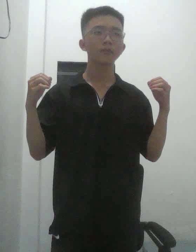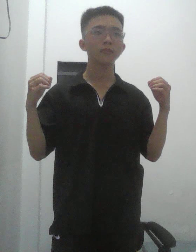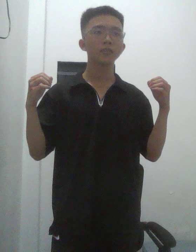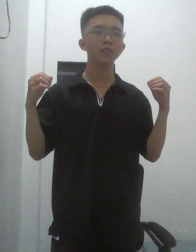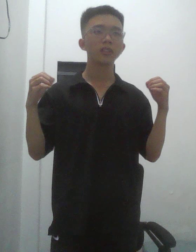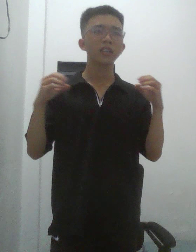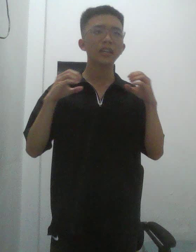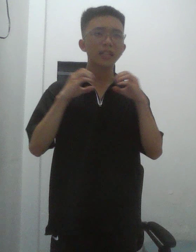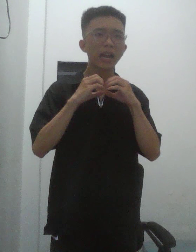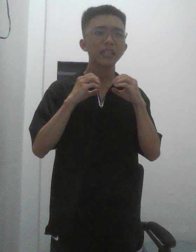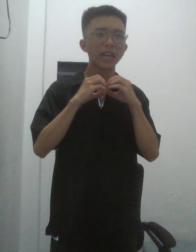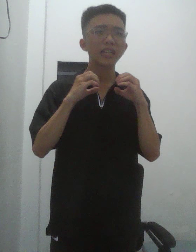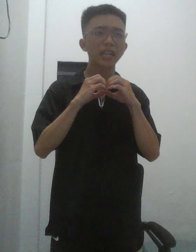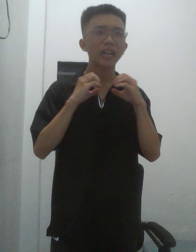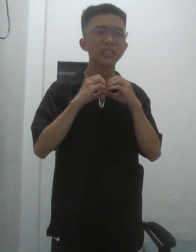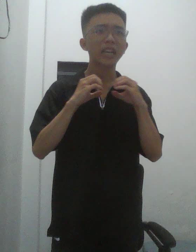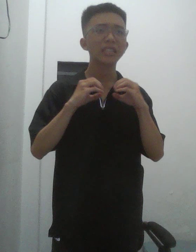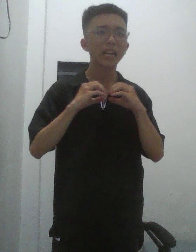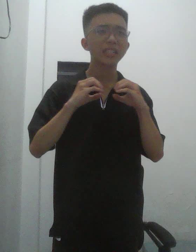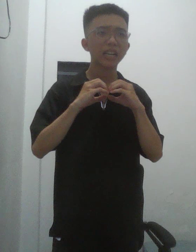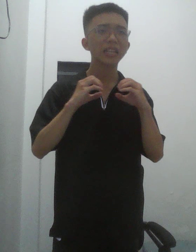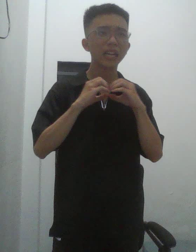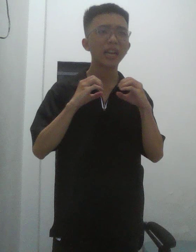cai nhau